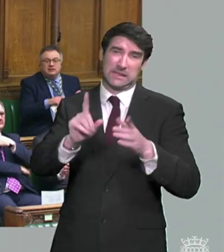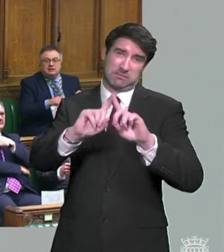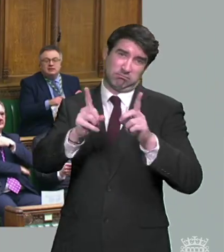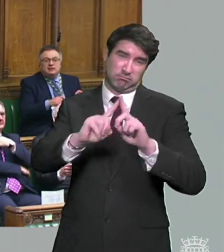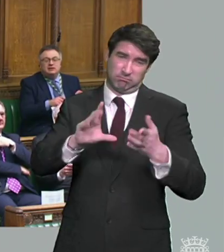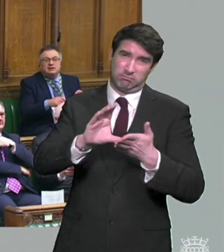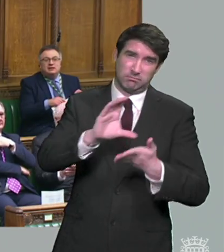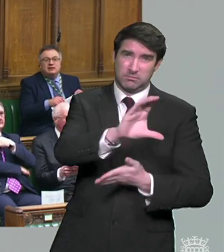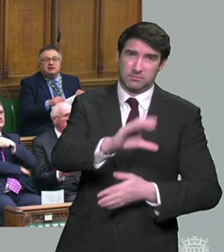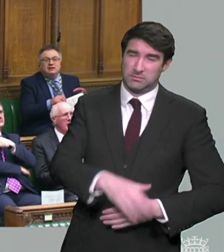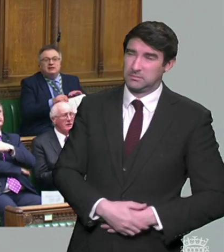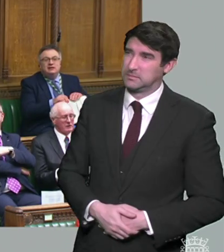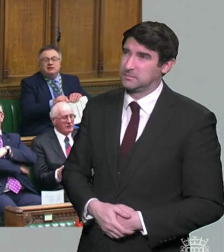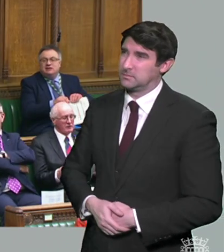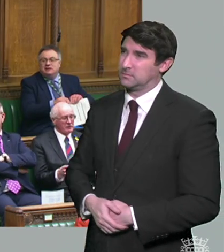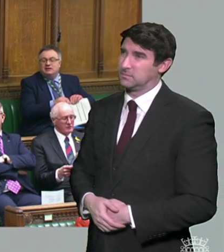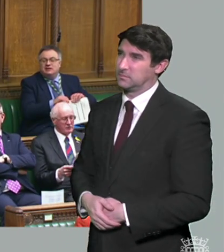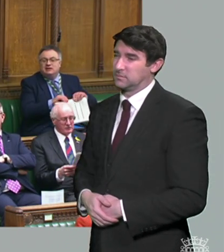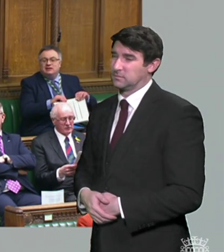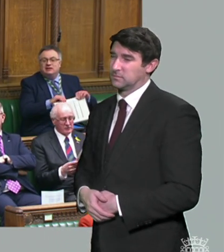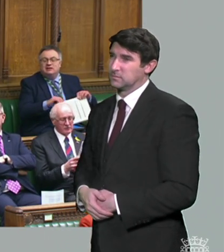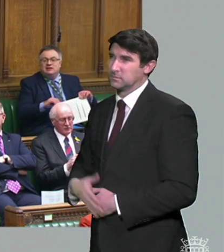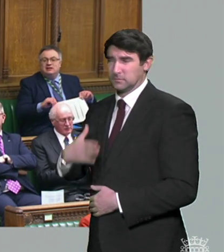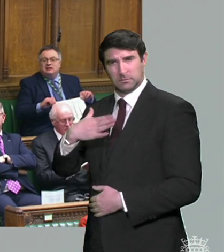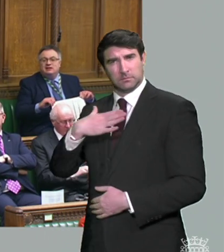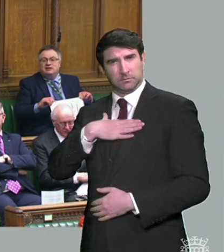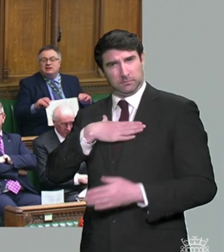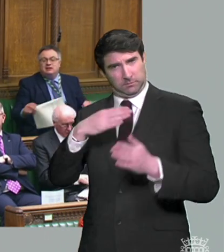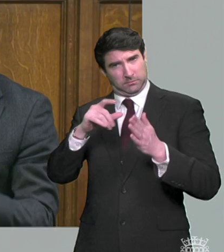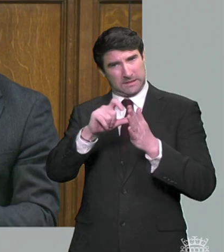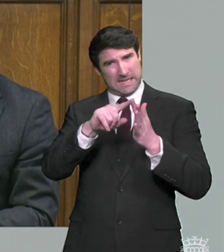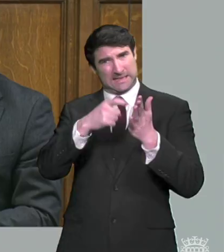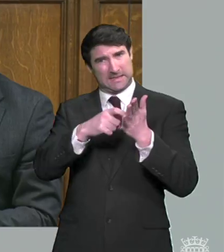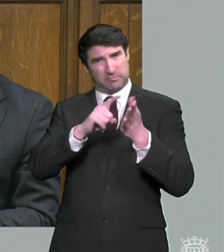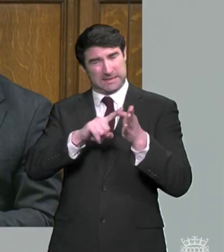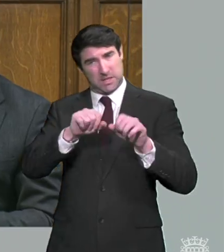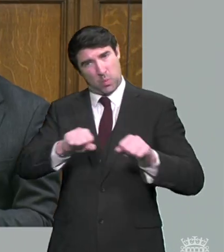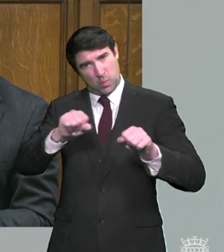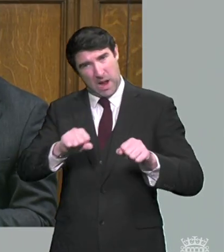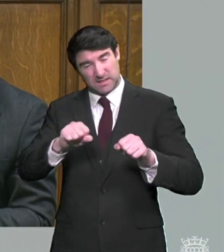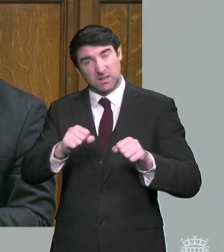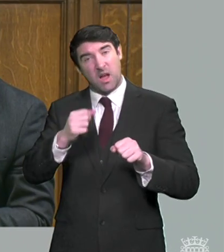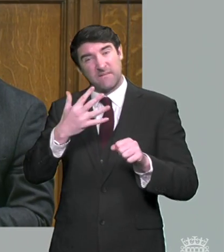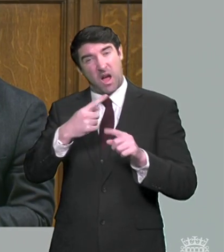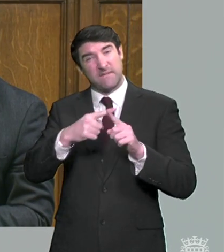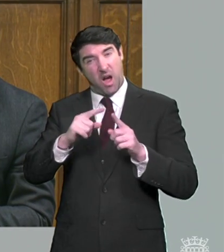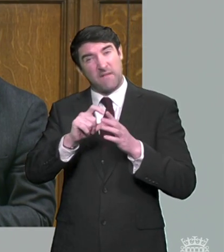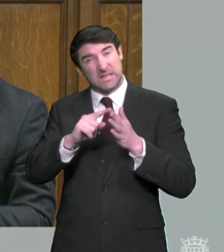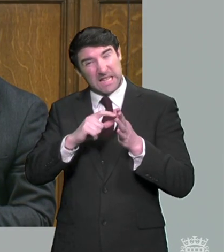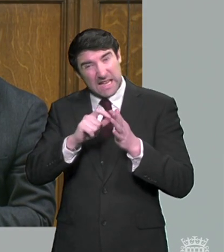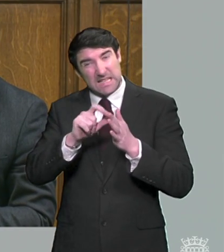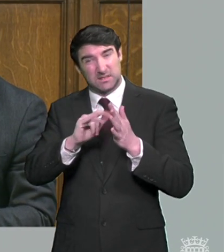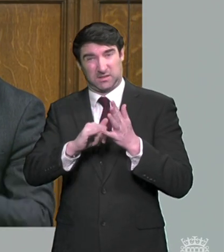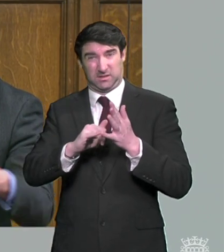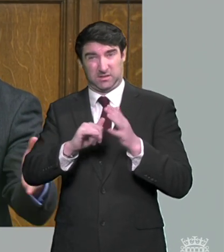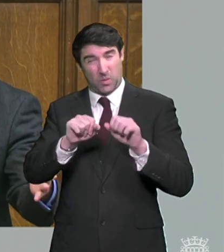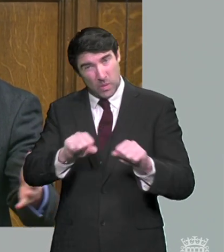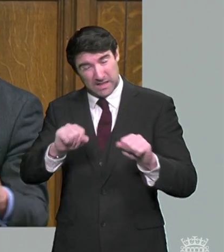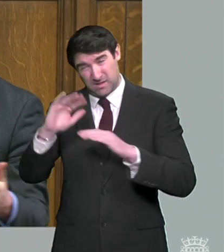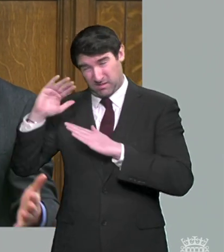The Minister will know that the people of Derry have been waiting five and a half decades for a full-scale university to be built in the city.